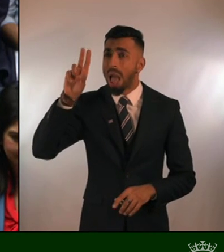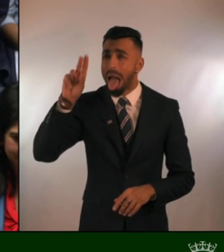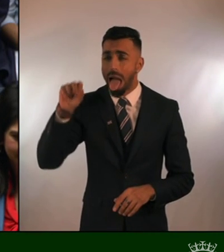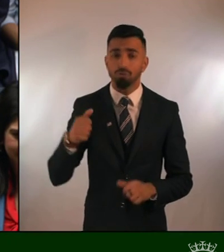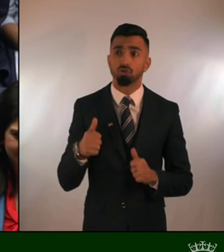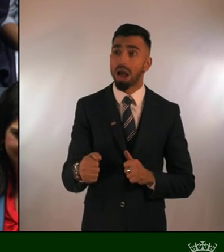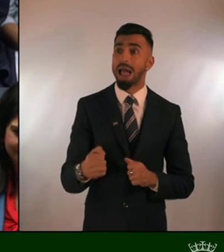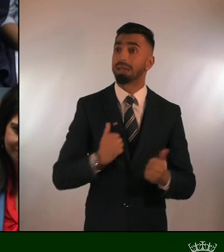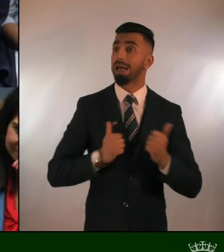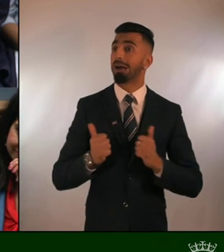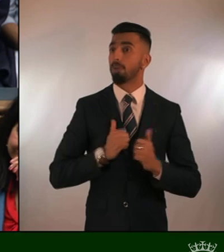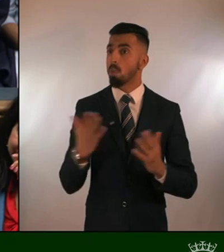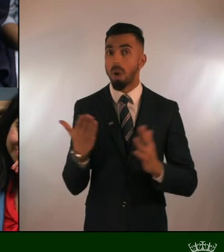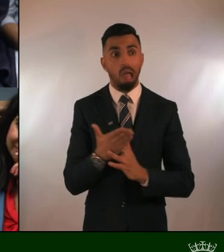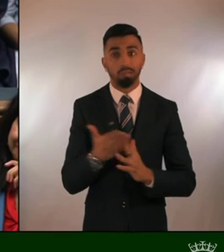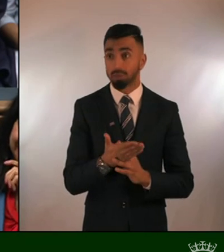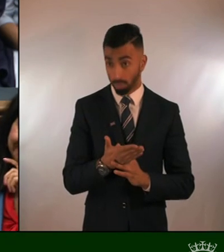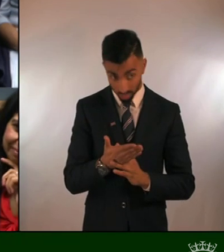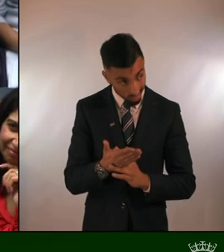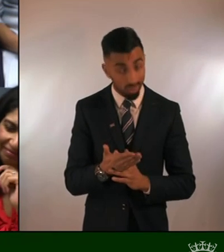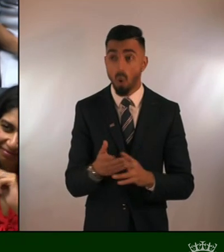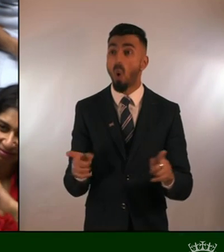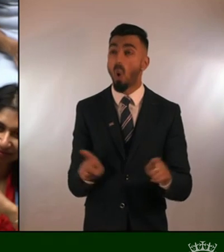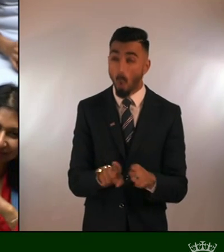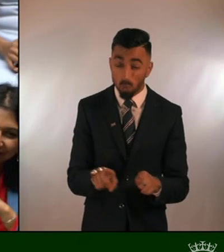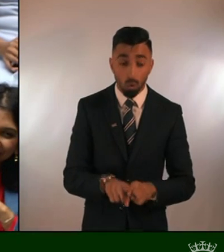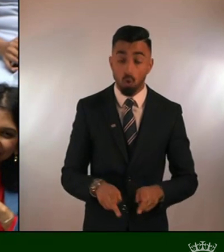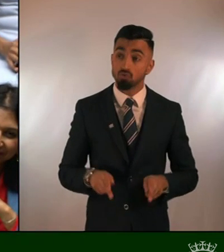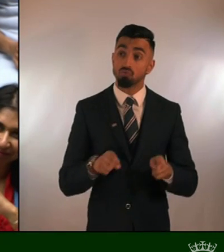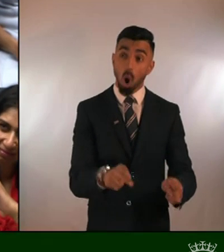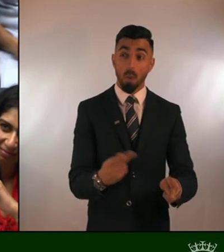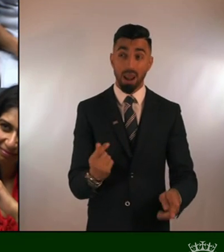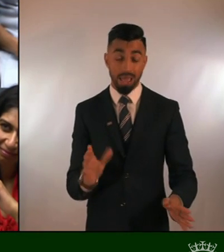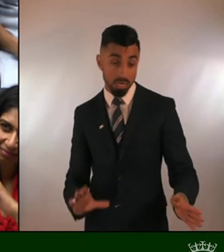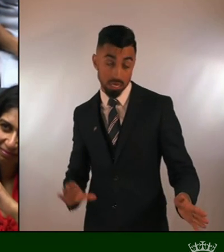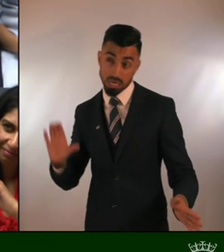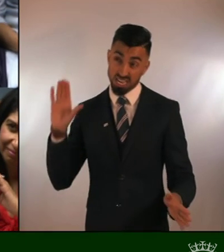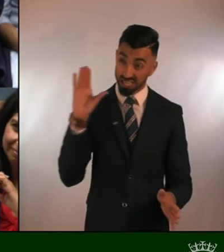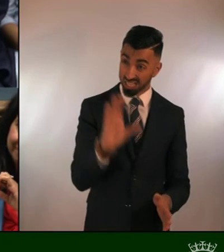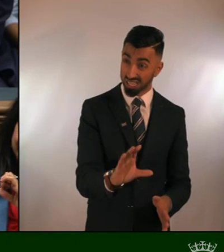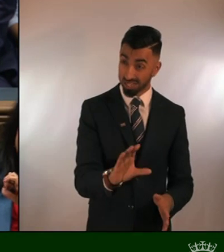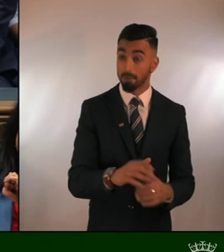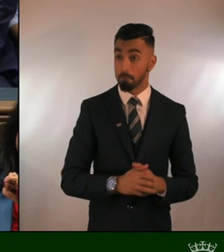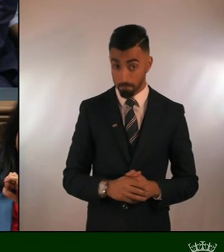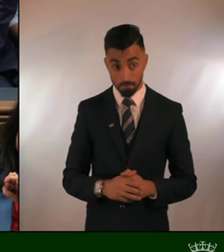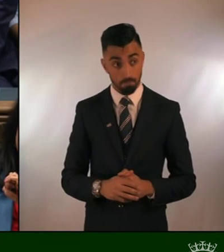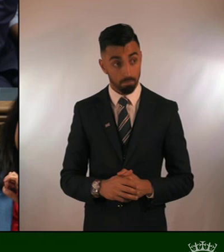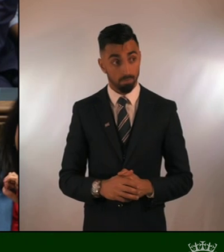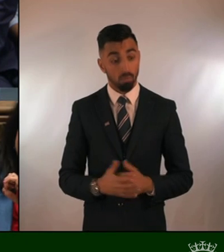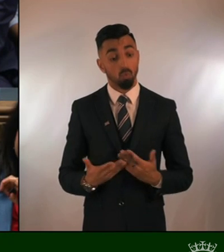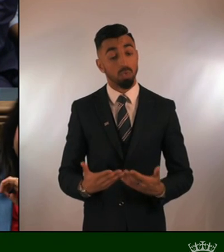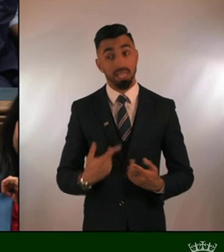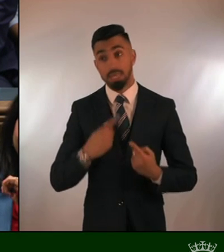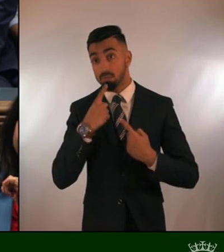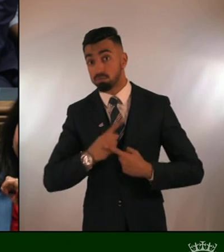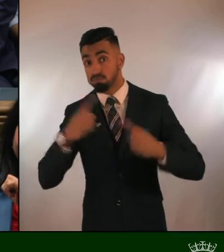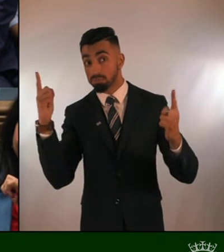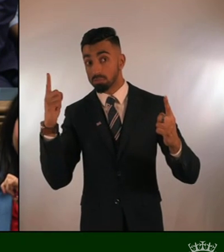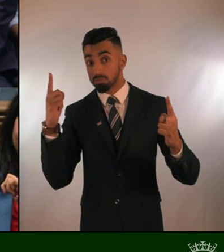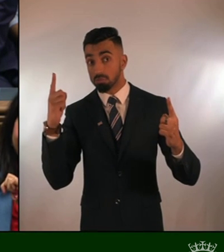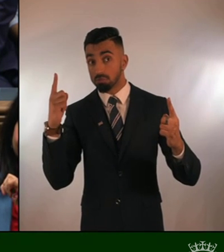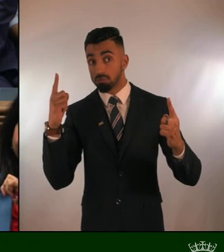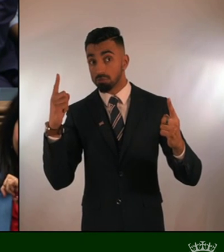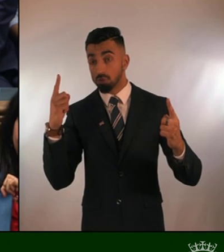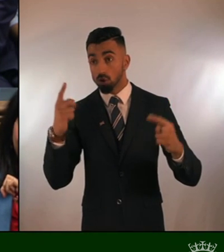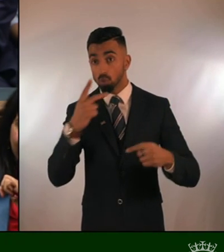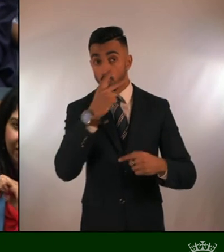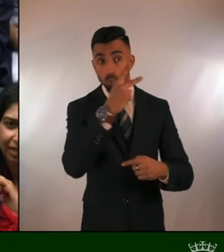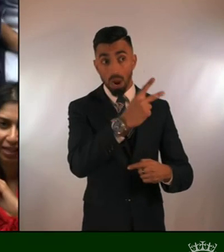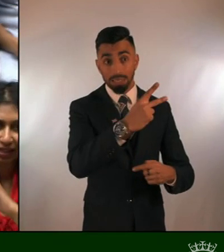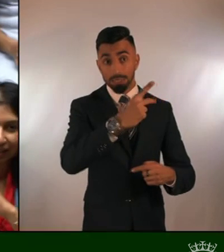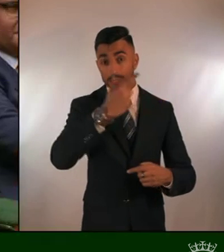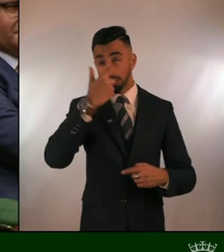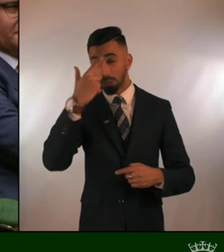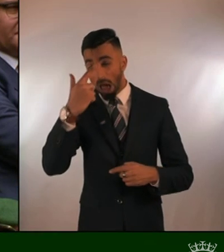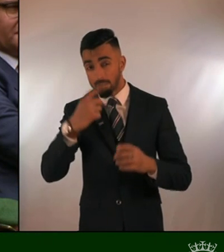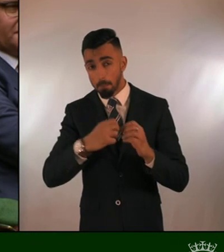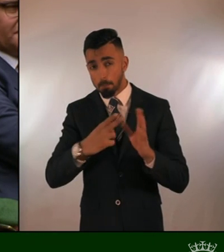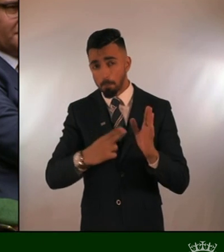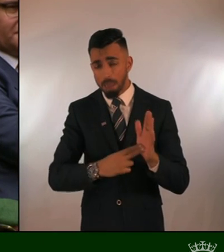And there is more money for our roads too. Today I am announcing the biggest ever investment in strategic roads and motorway—over £27 billion of tarmac.